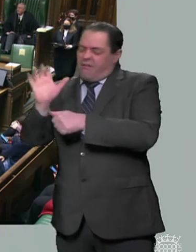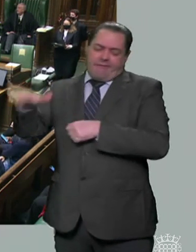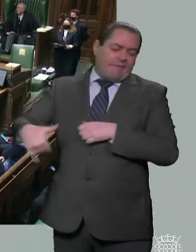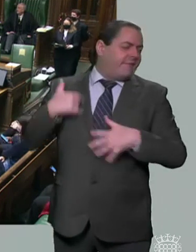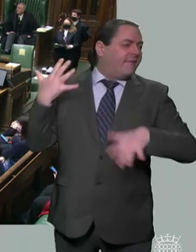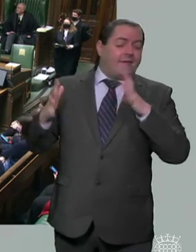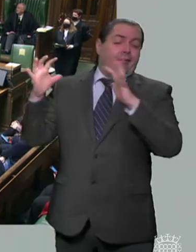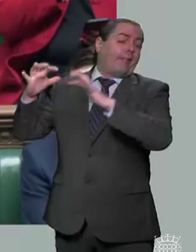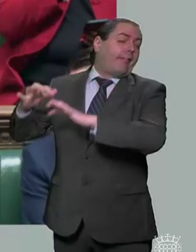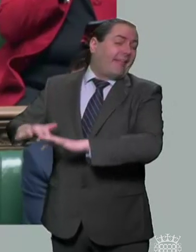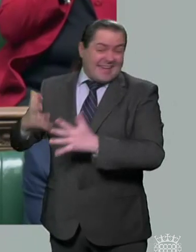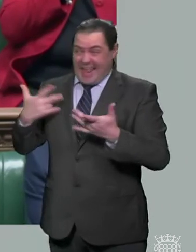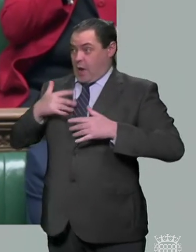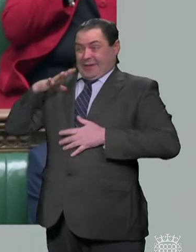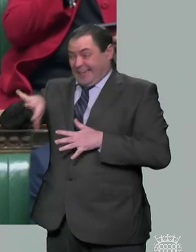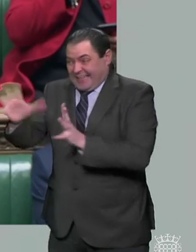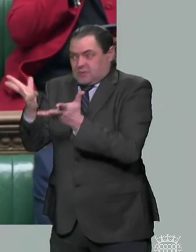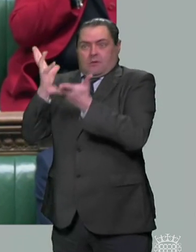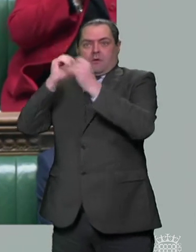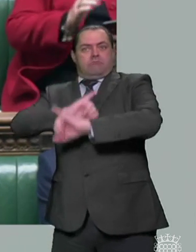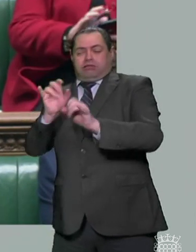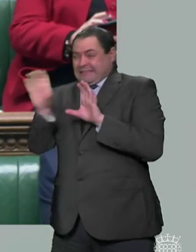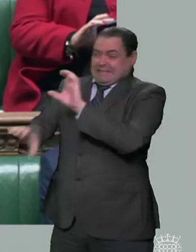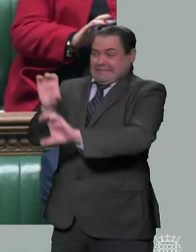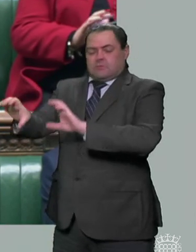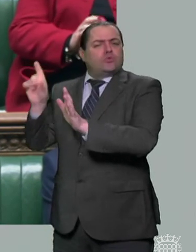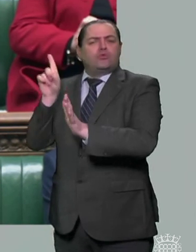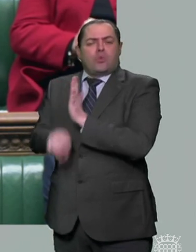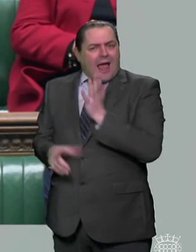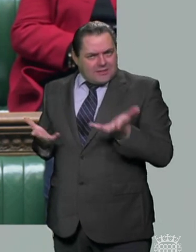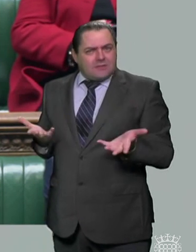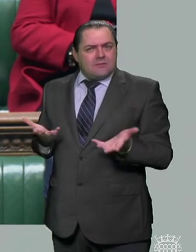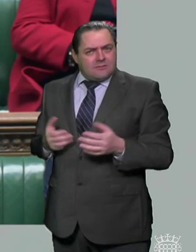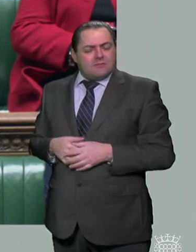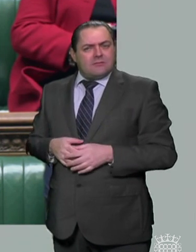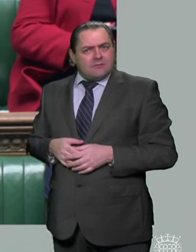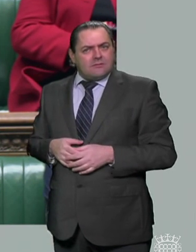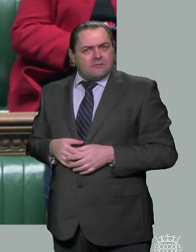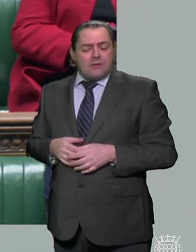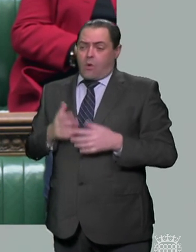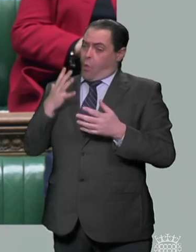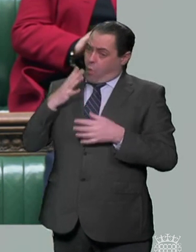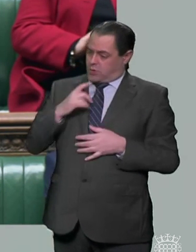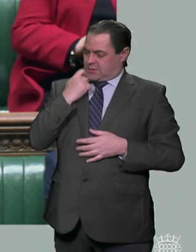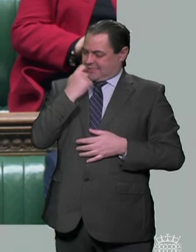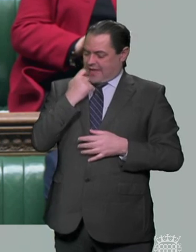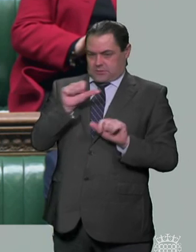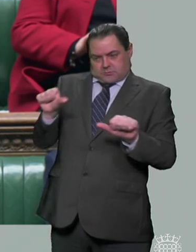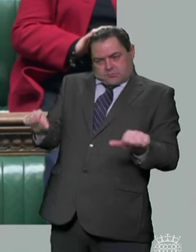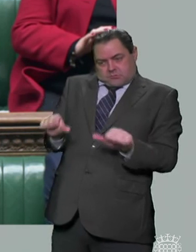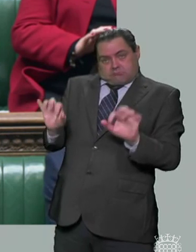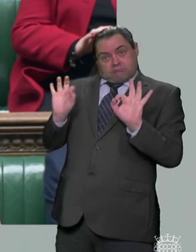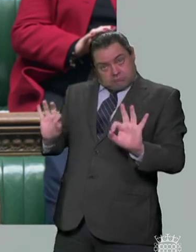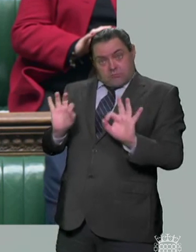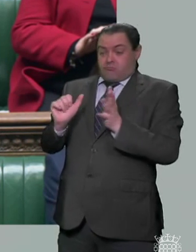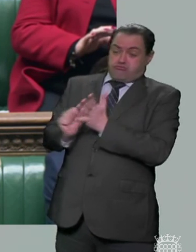Getting testing right remains the best way to avoid further restrictions.